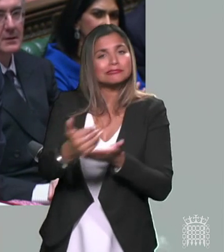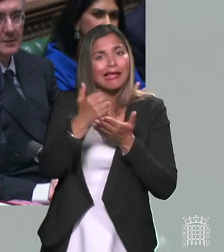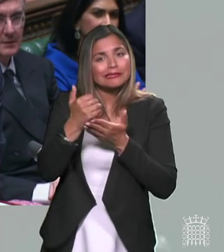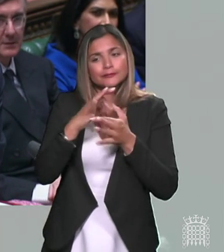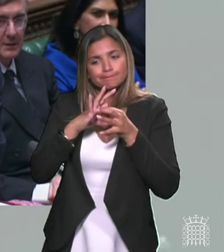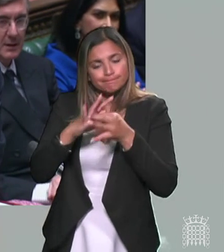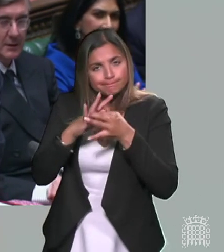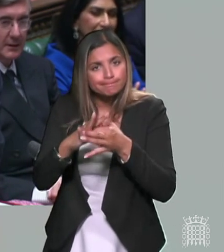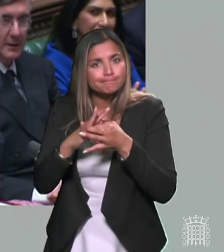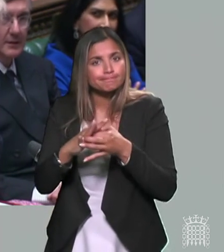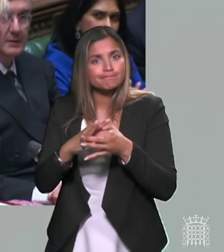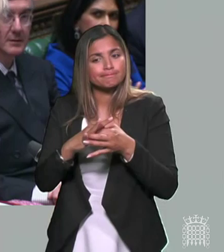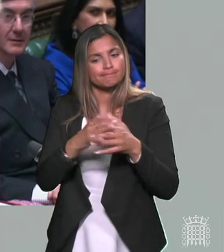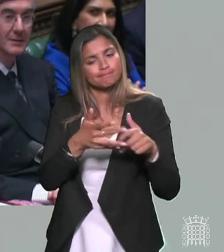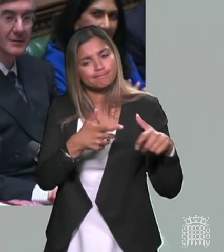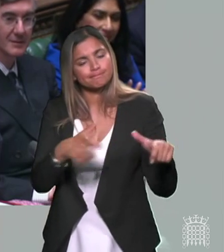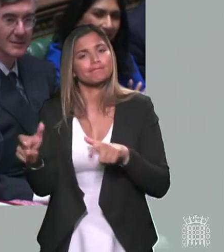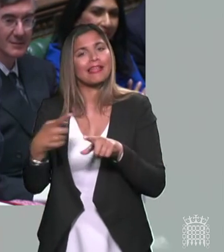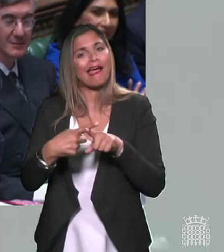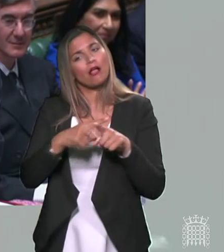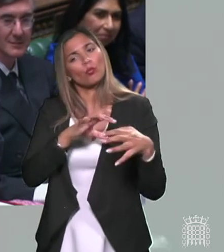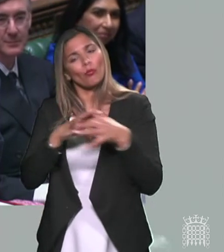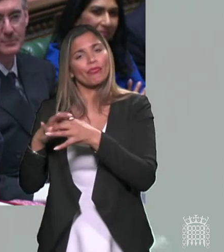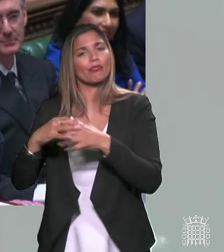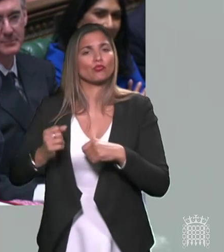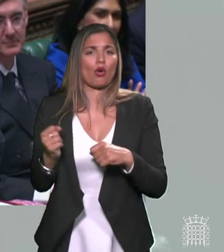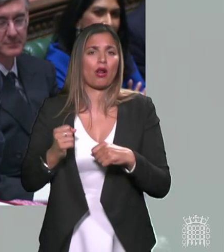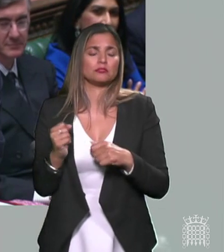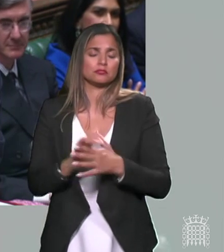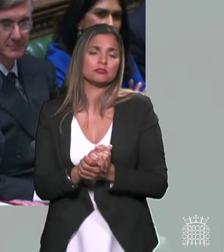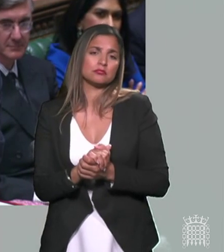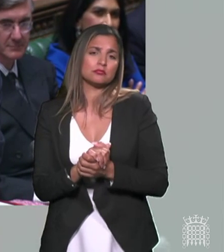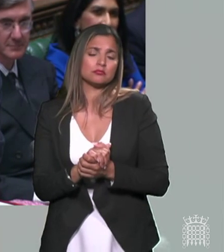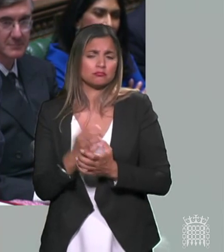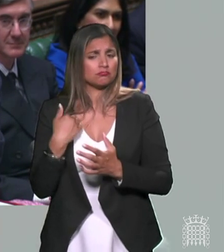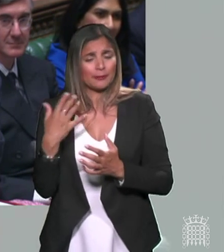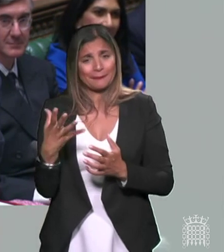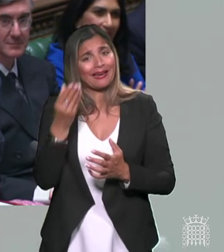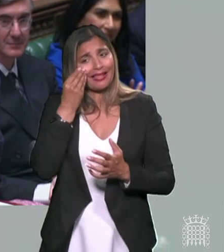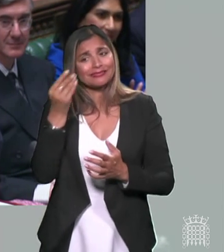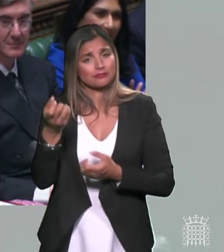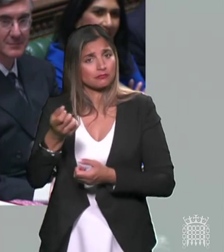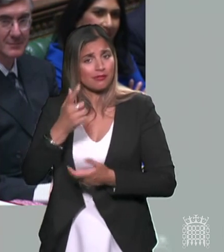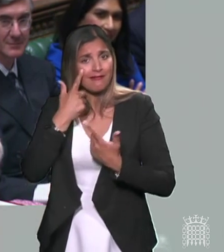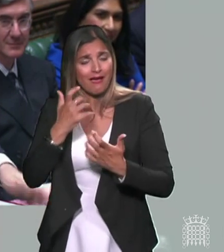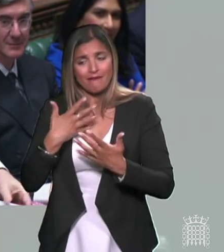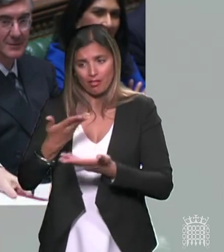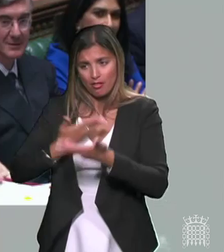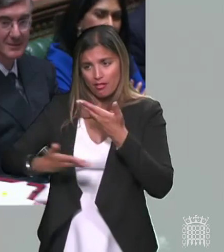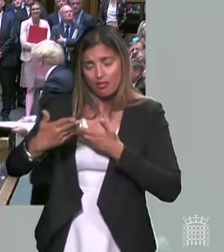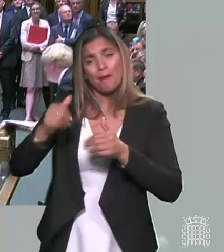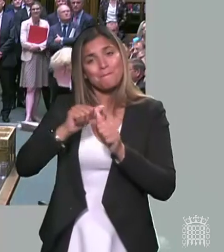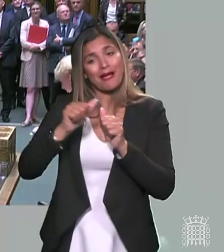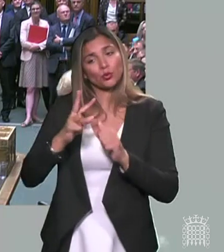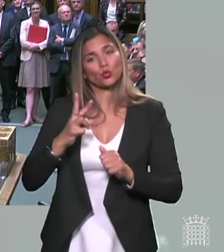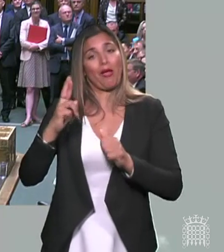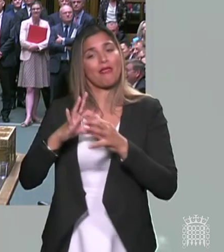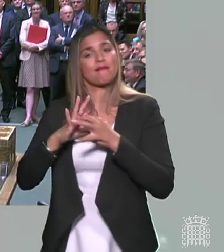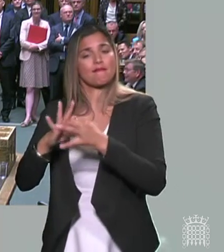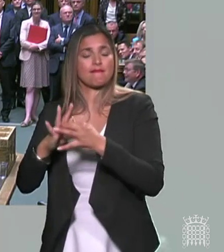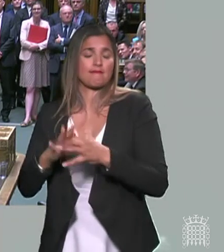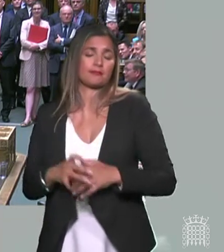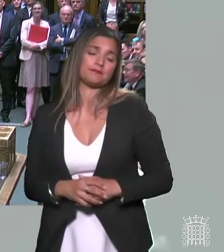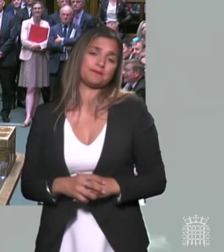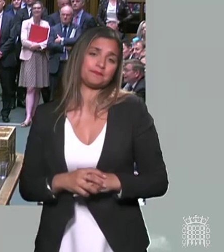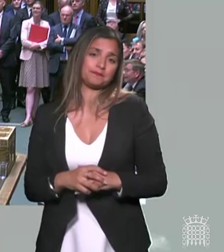My strong view, having listened to the right honourable Gentleman carefully for years and years, is that we are much, much better together.